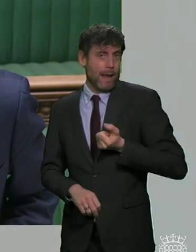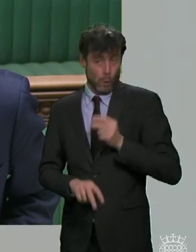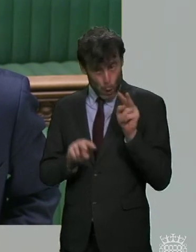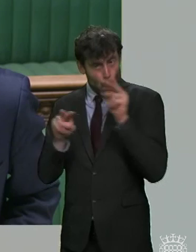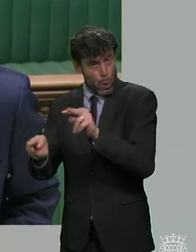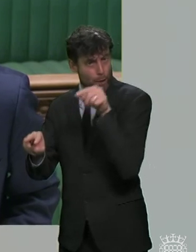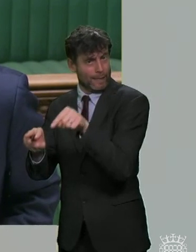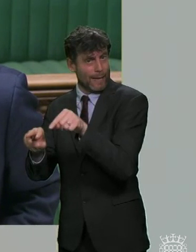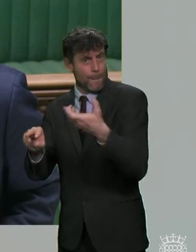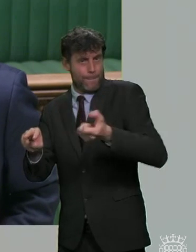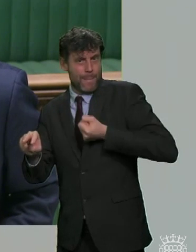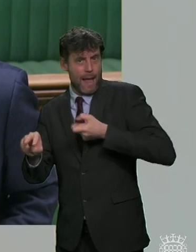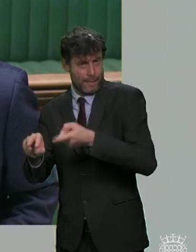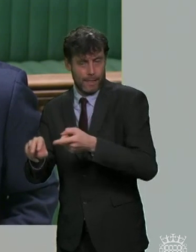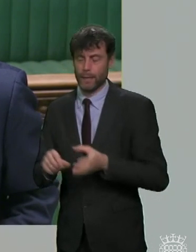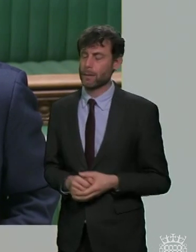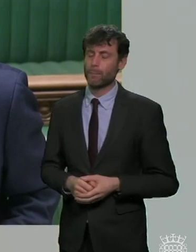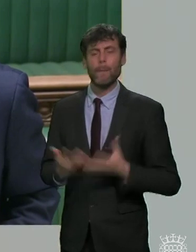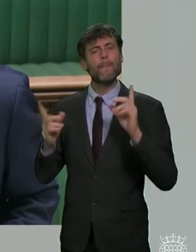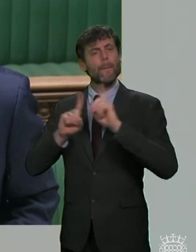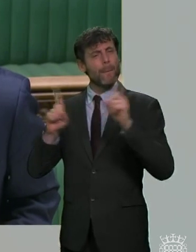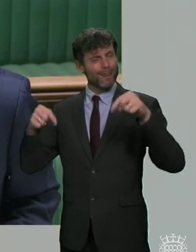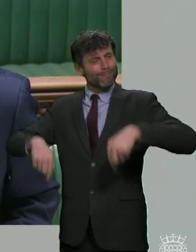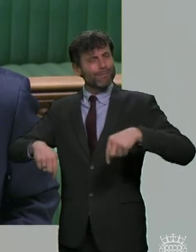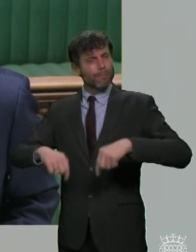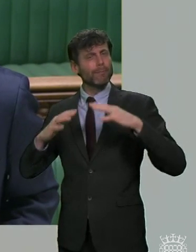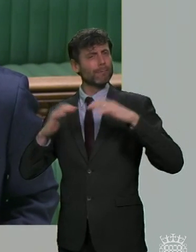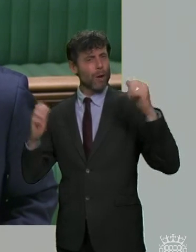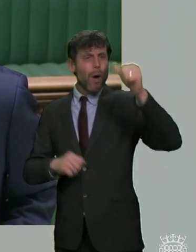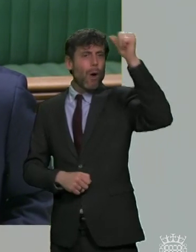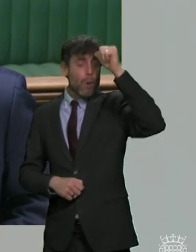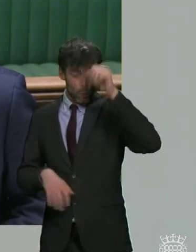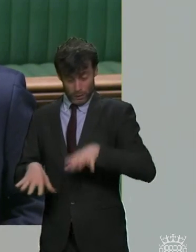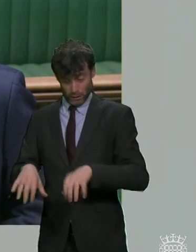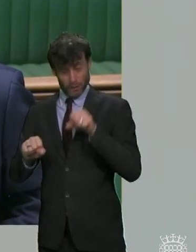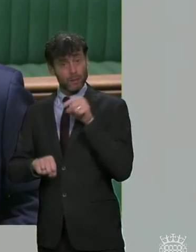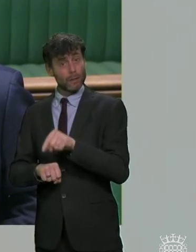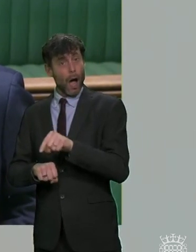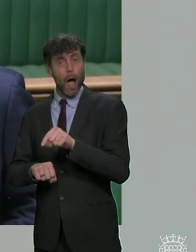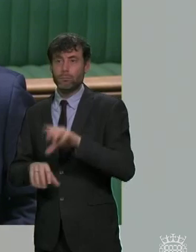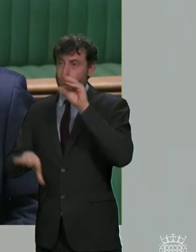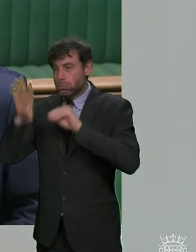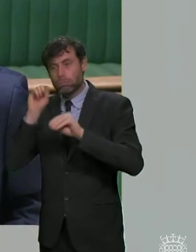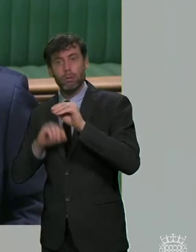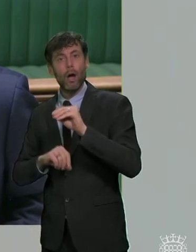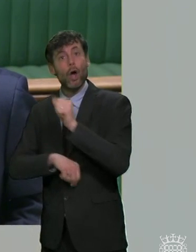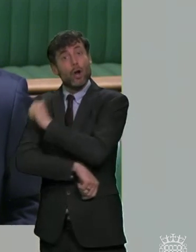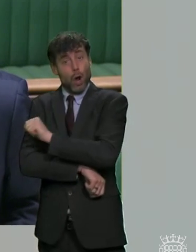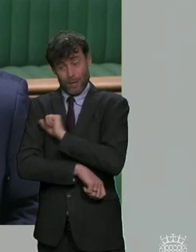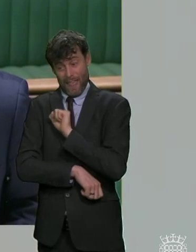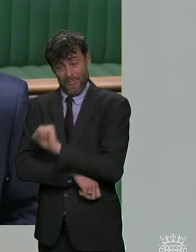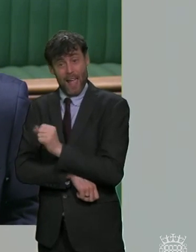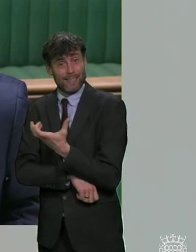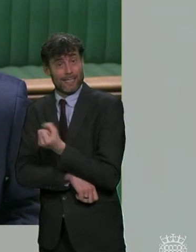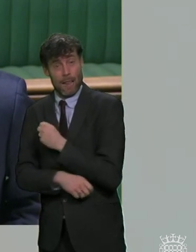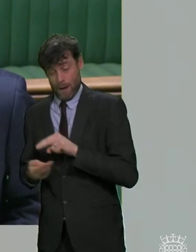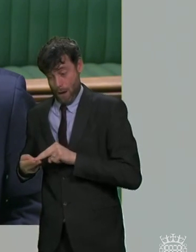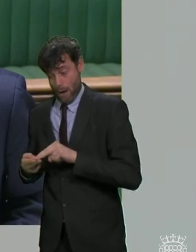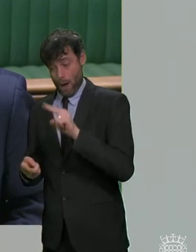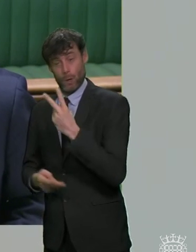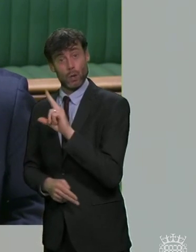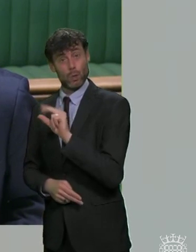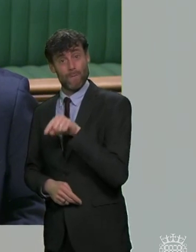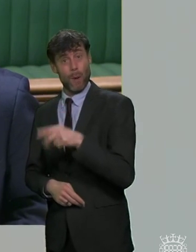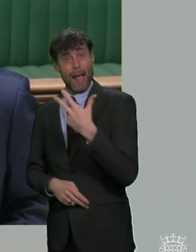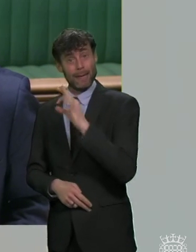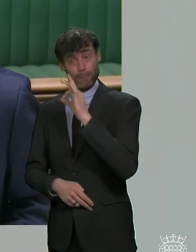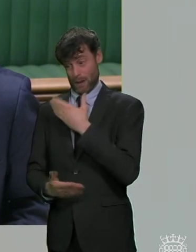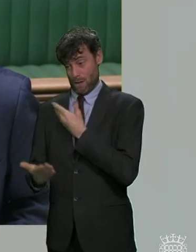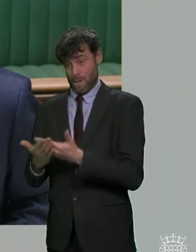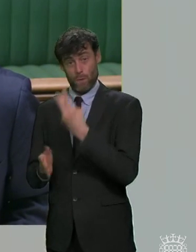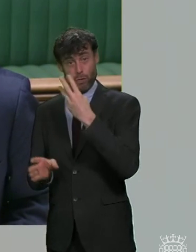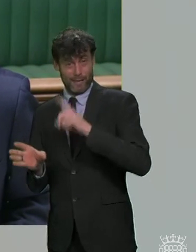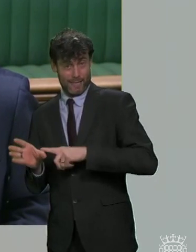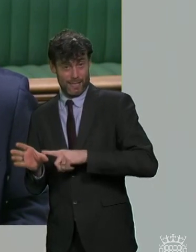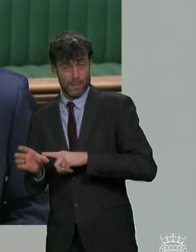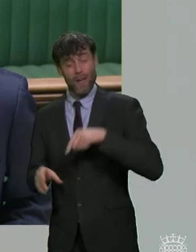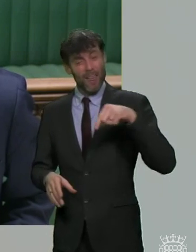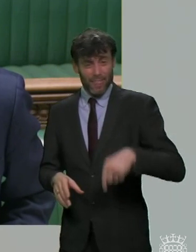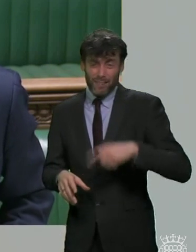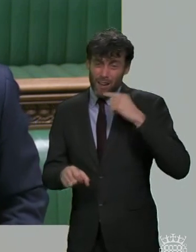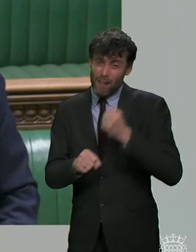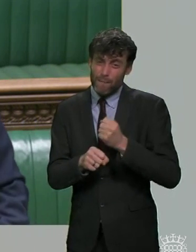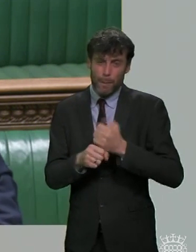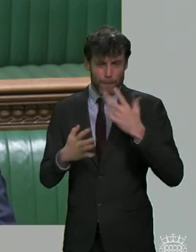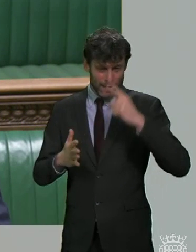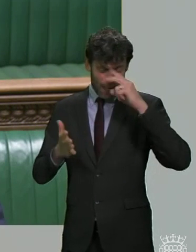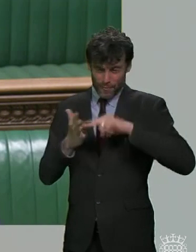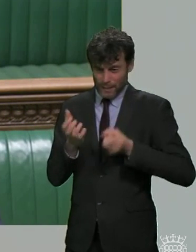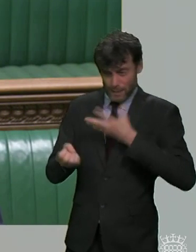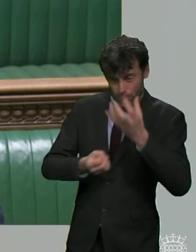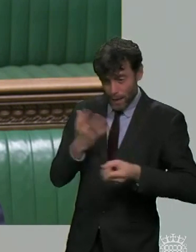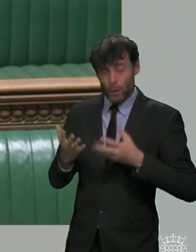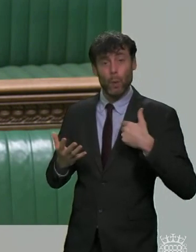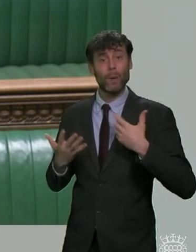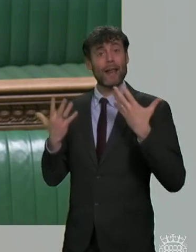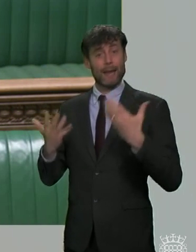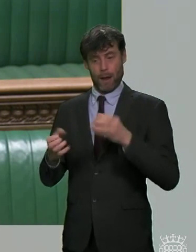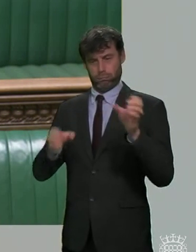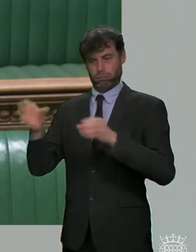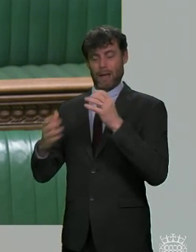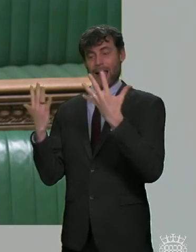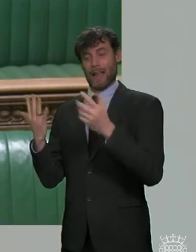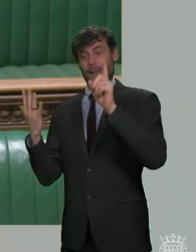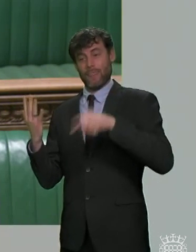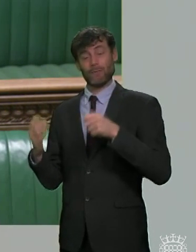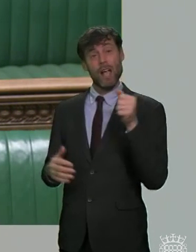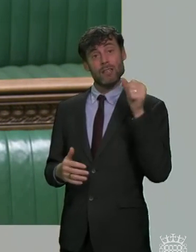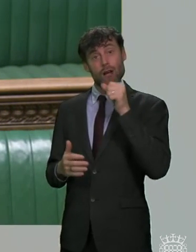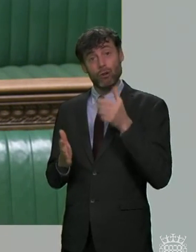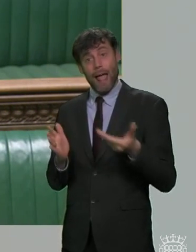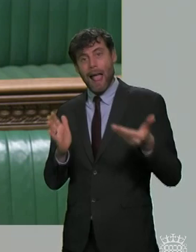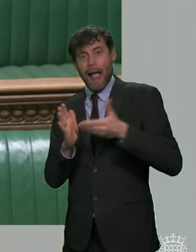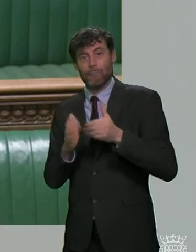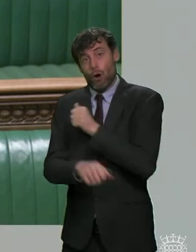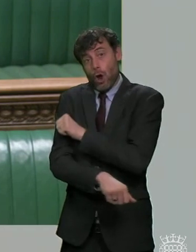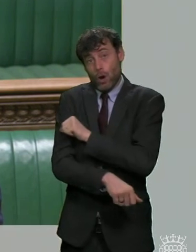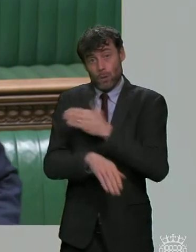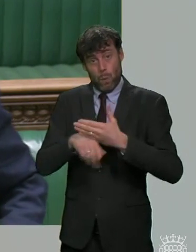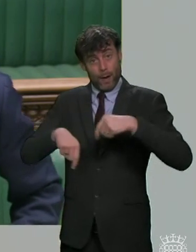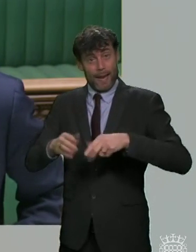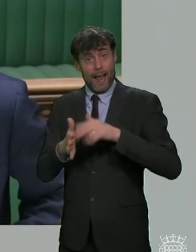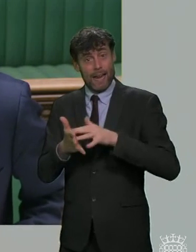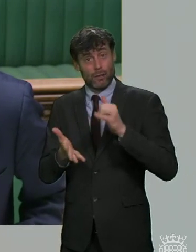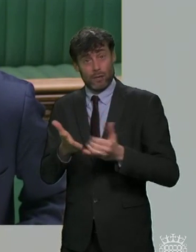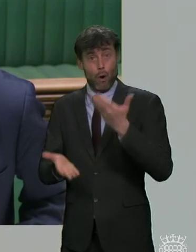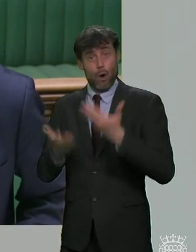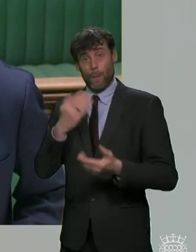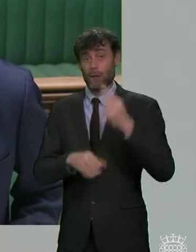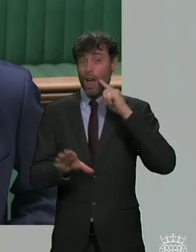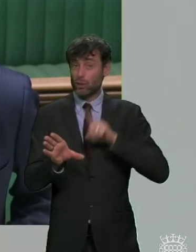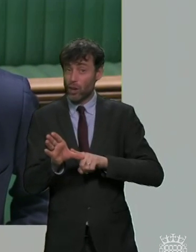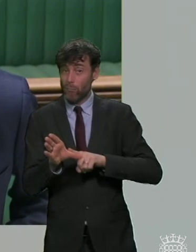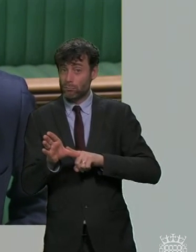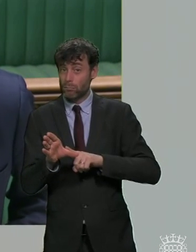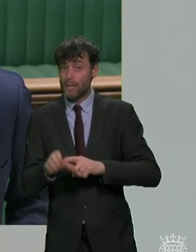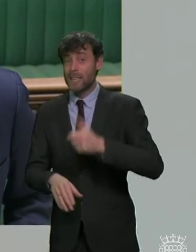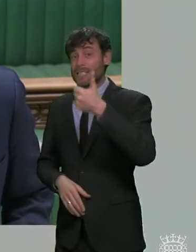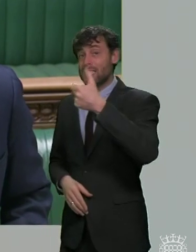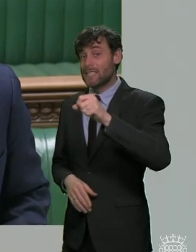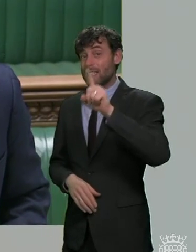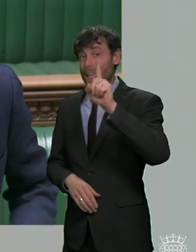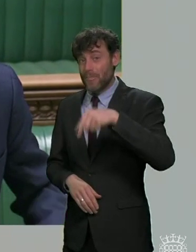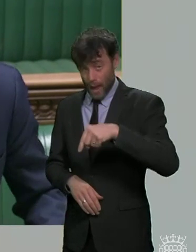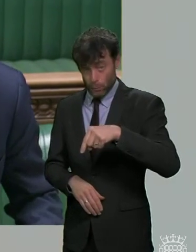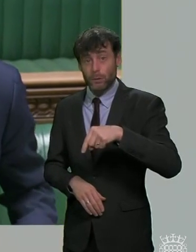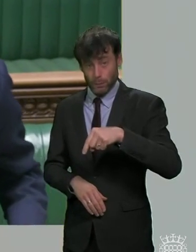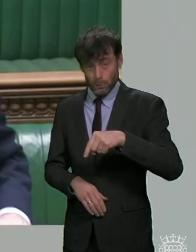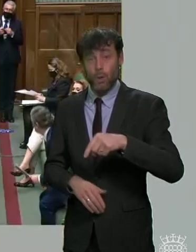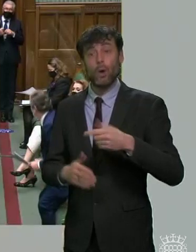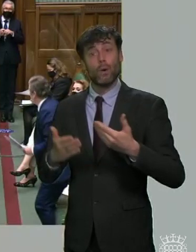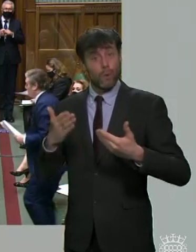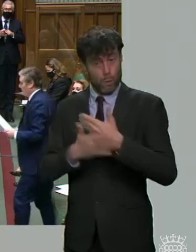I want to stress, however, that, as the House knows, starting salaries for nurses have gone up by 12.8% over the last three years, and it is thanks to the package that this Government have put in place that we now have 10,600 more nurses in our NHS than there were one year ago and 60,000 more in training.